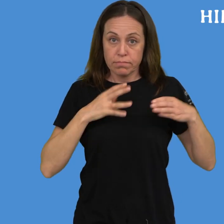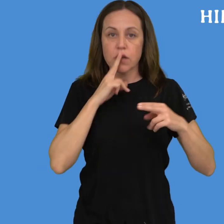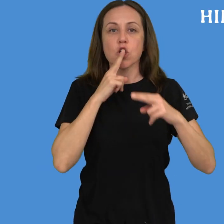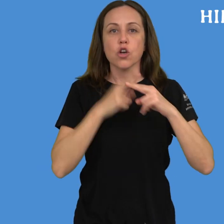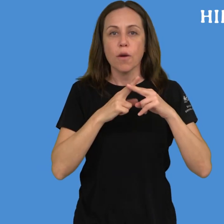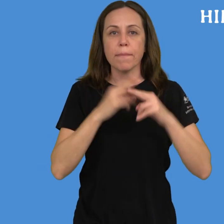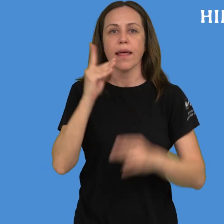nombre